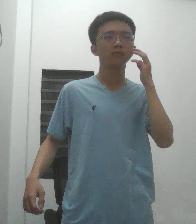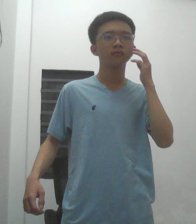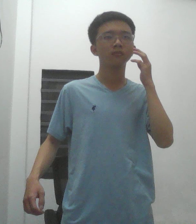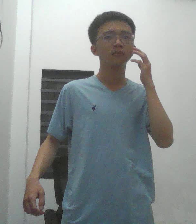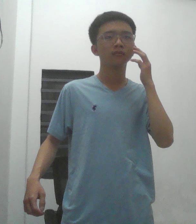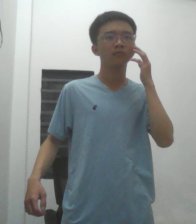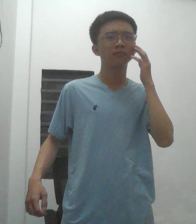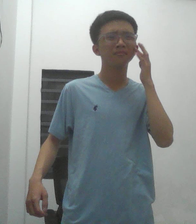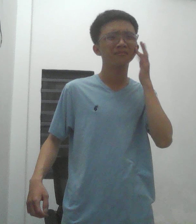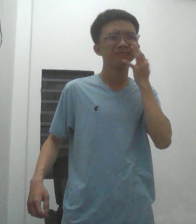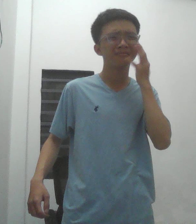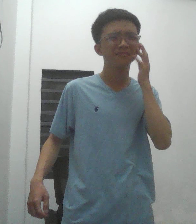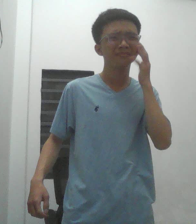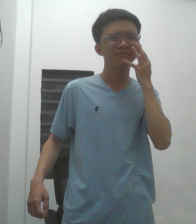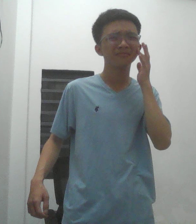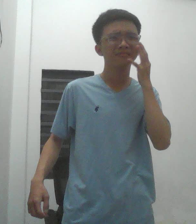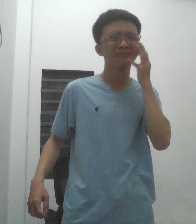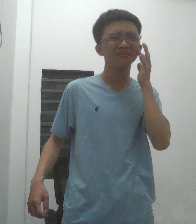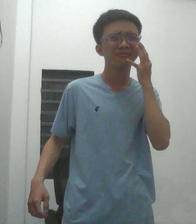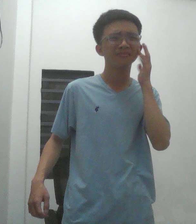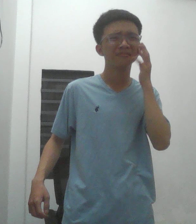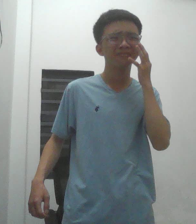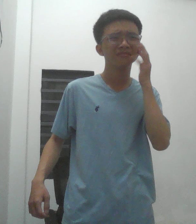kinh tom